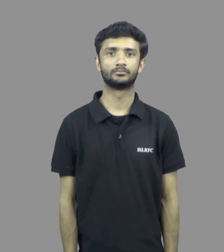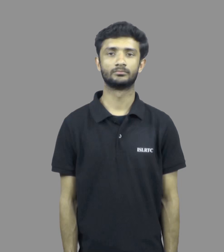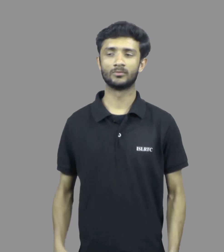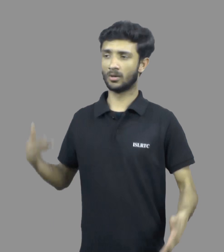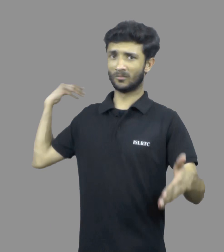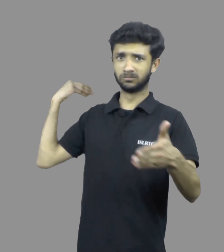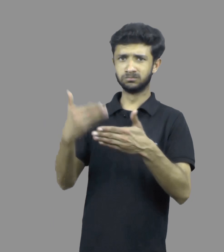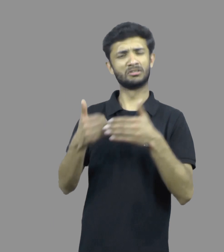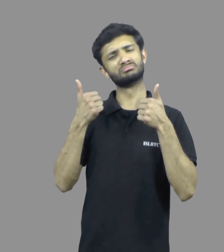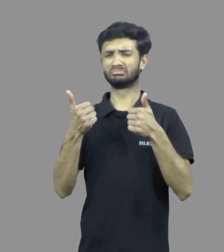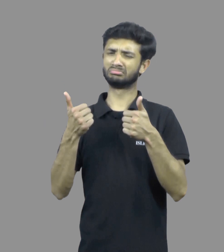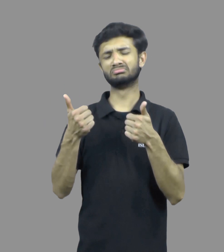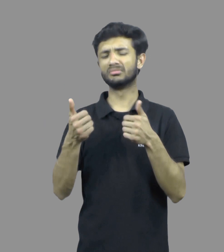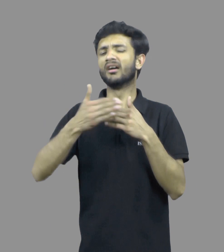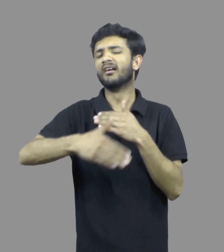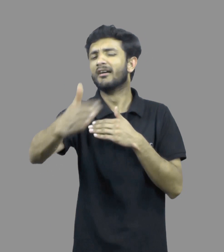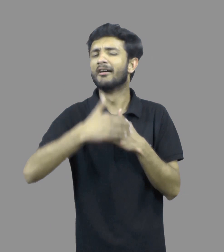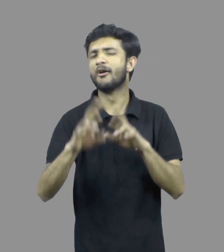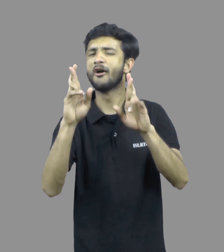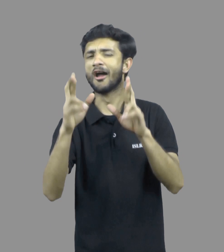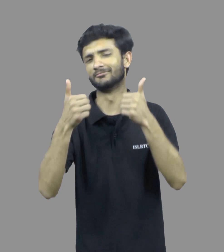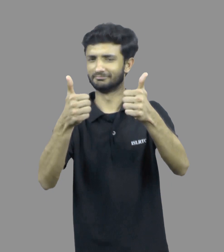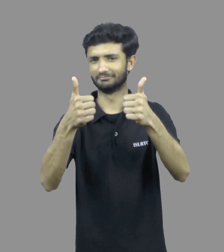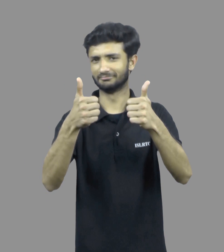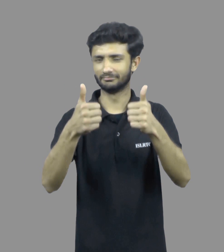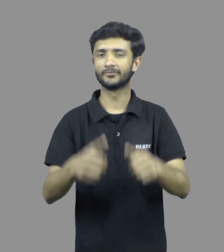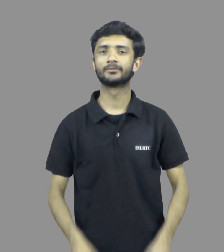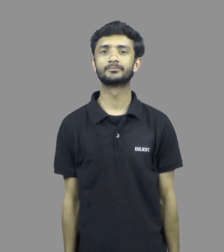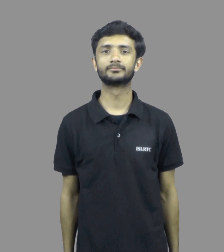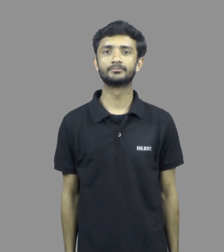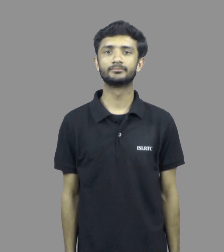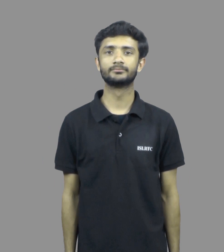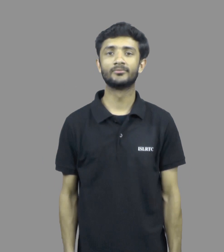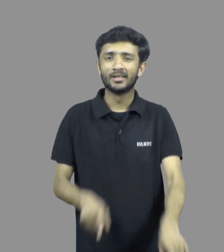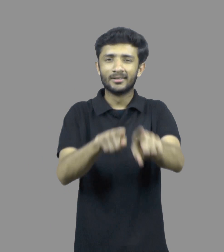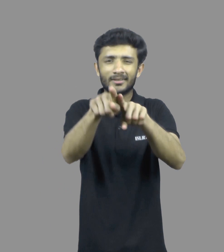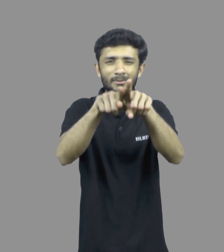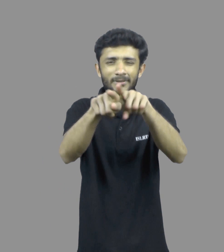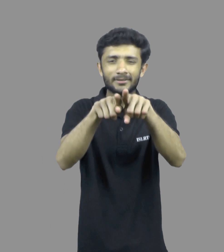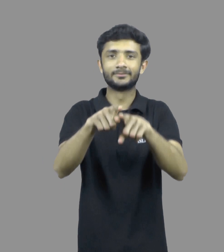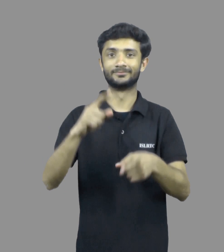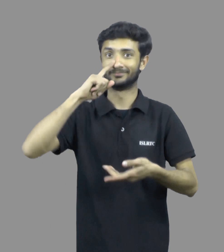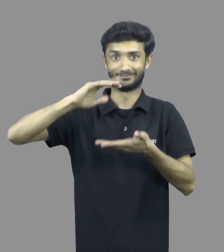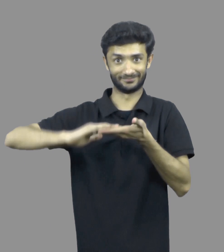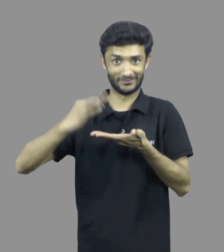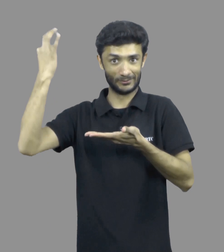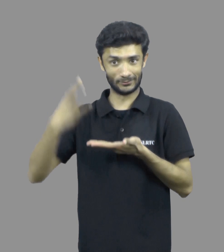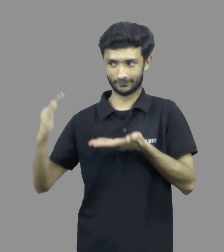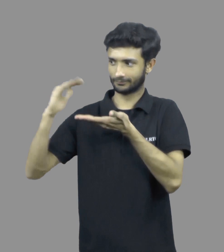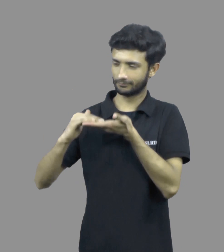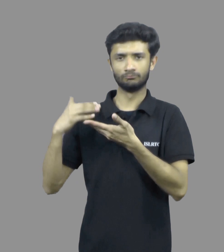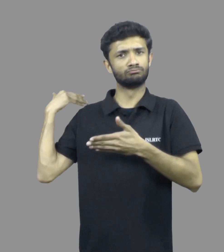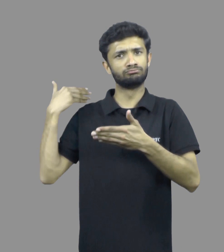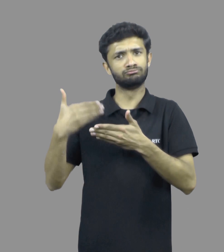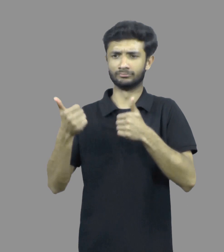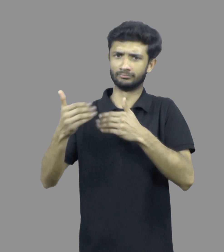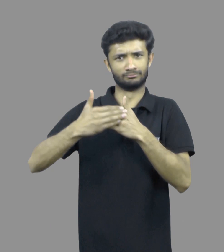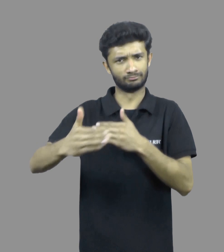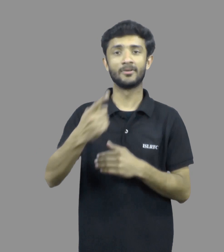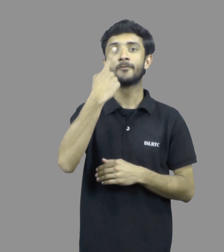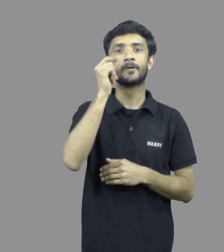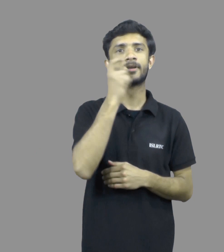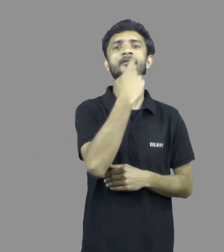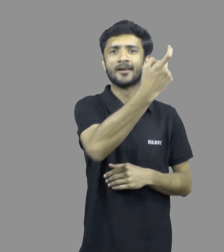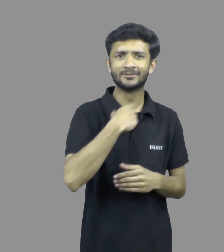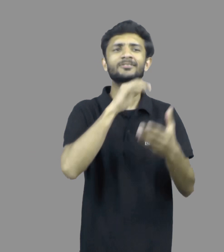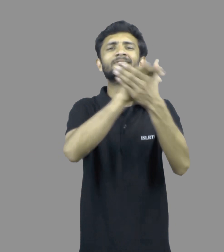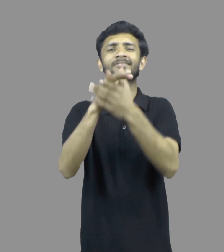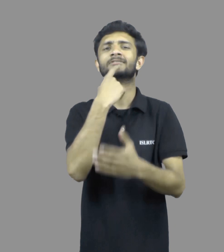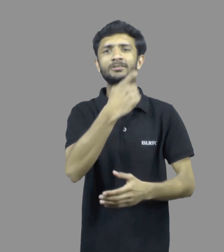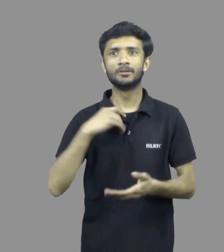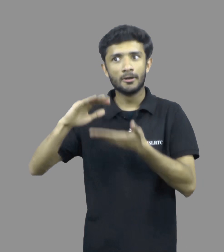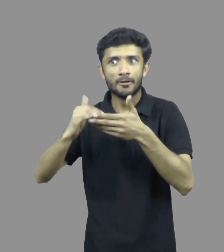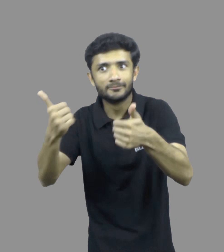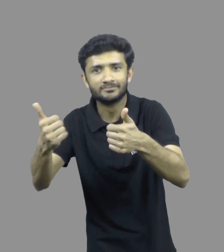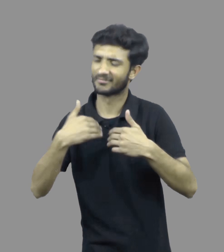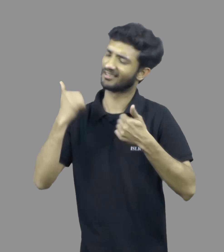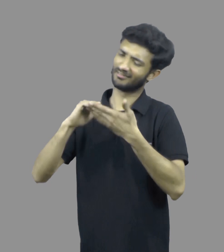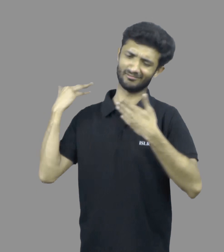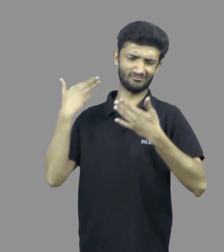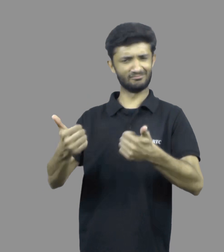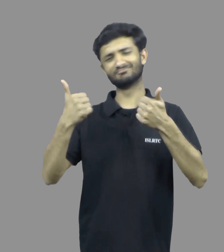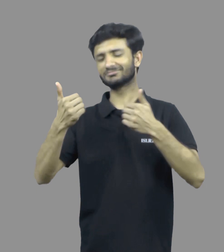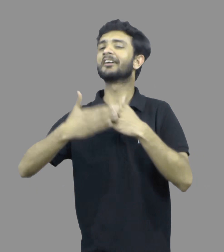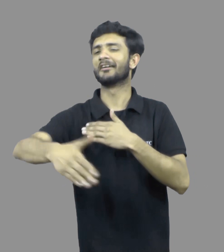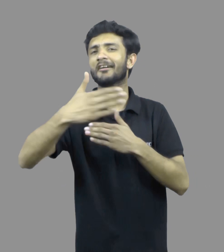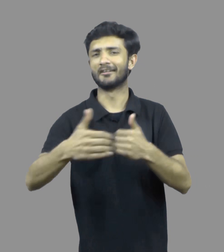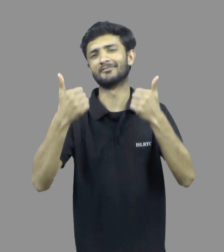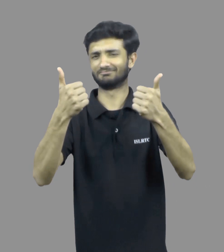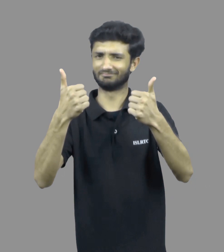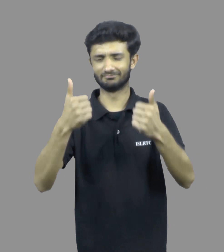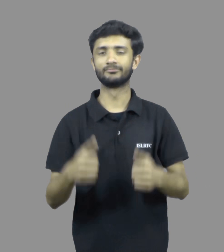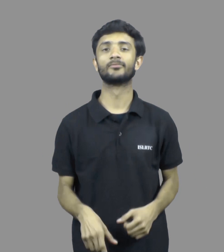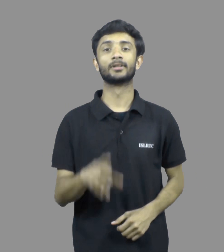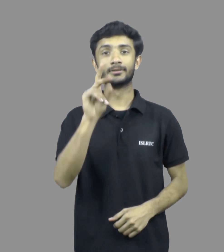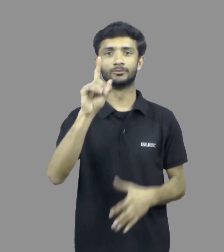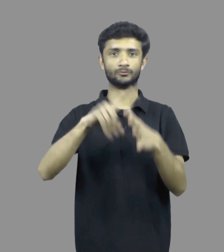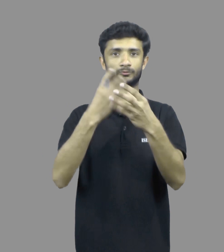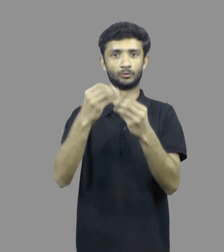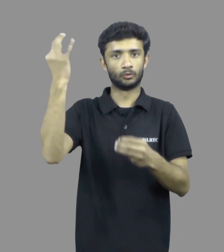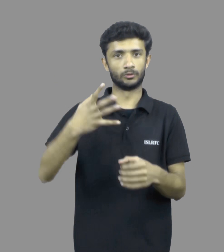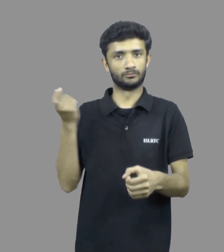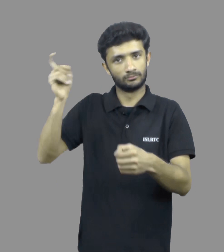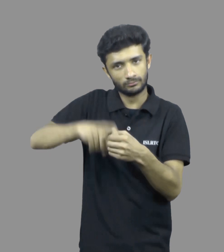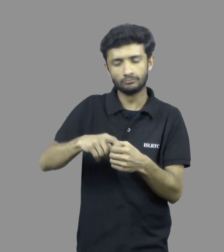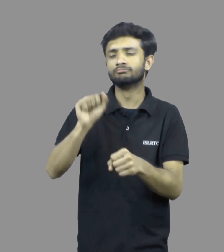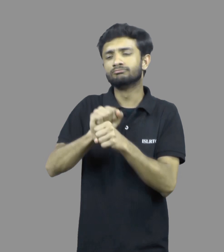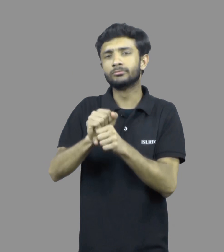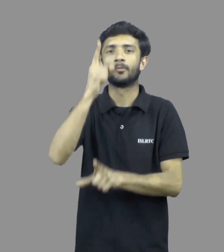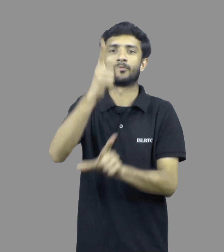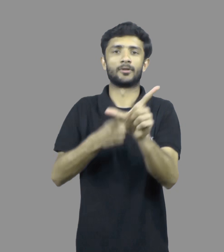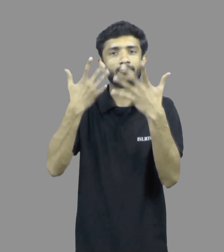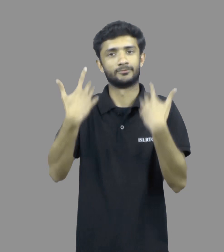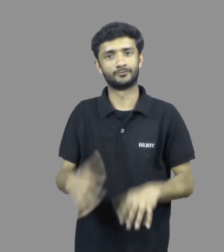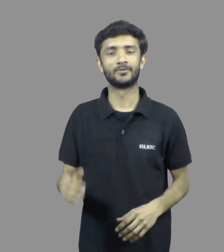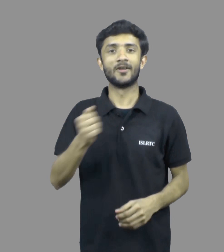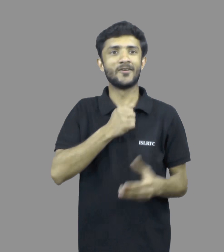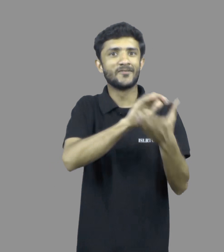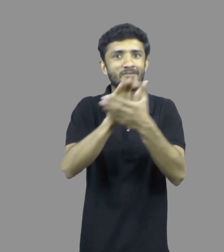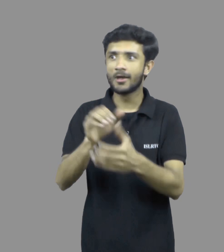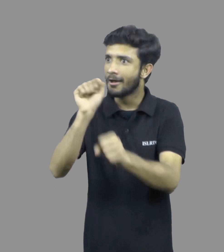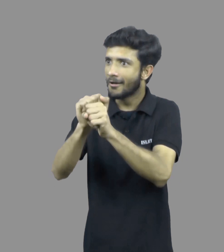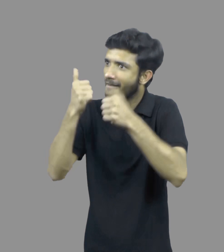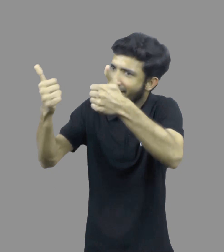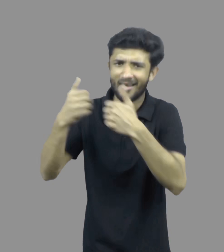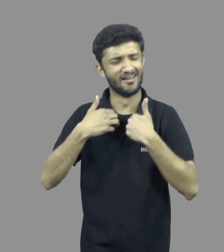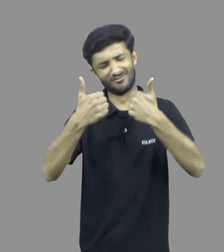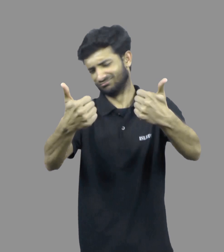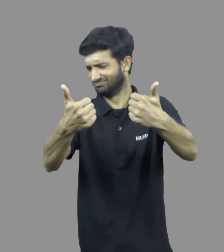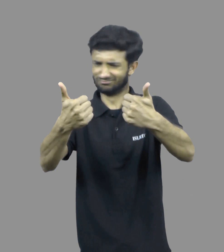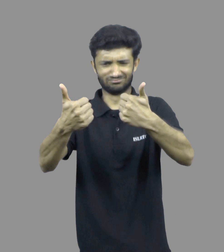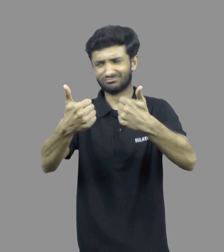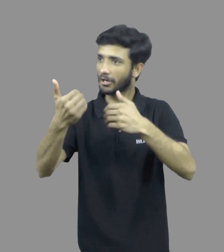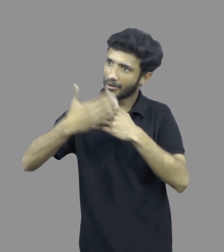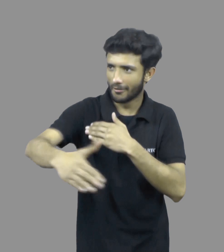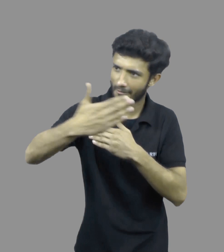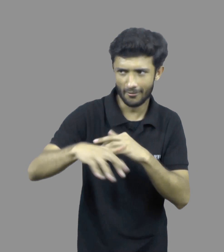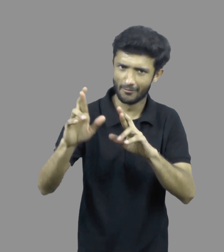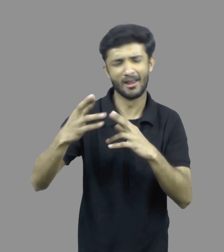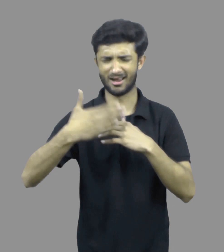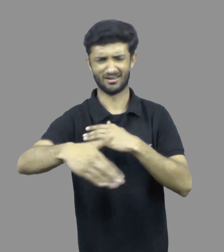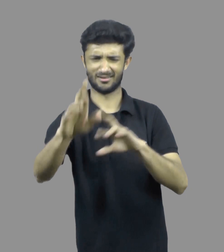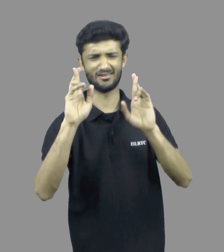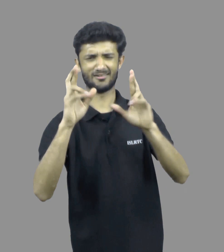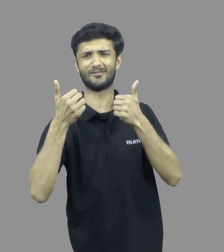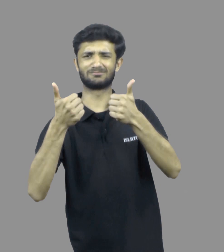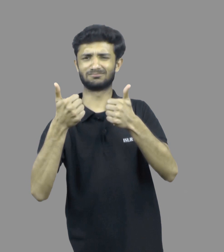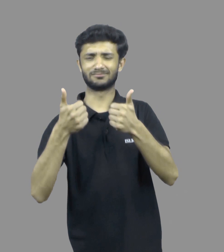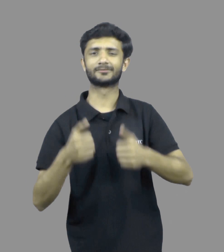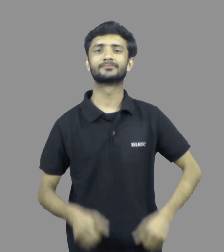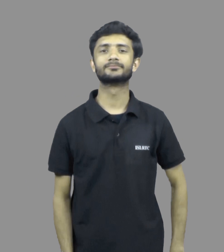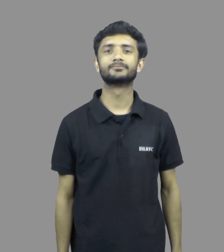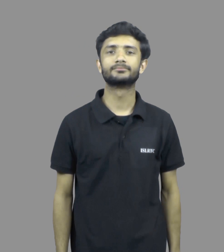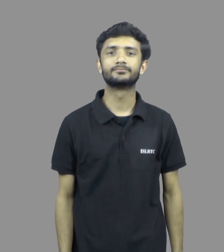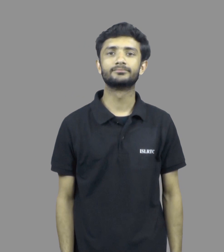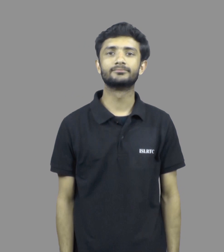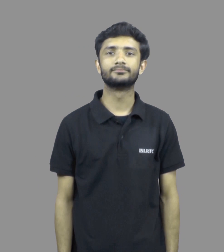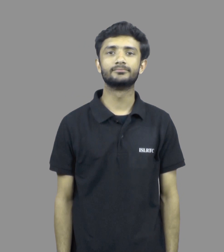So Far So Good